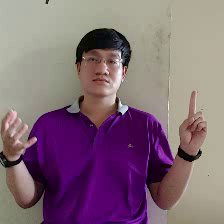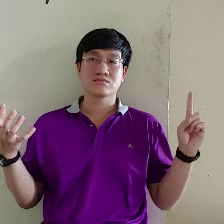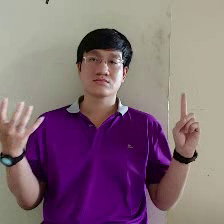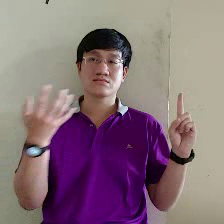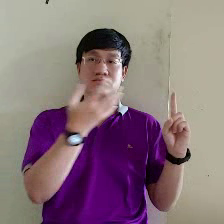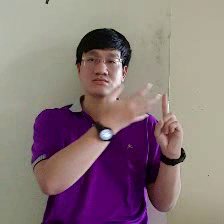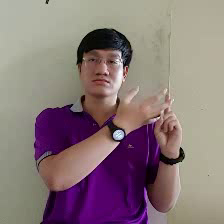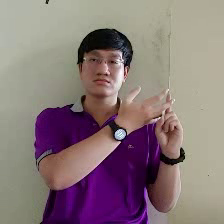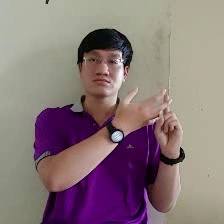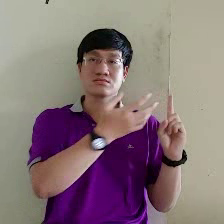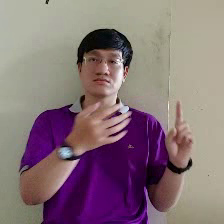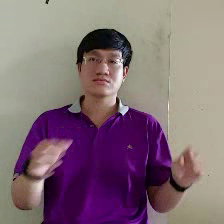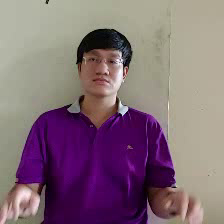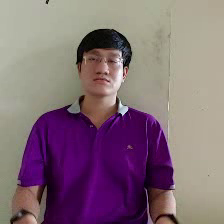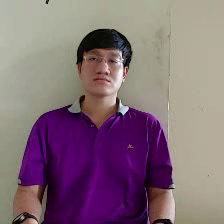Hâm mộ